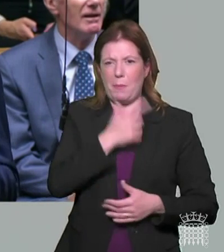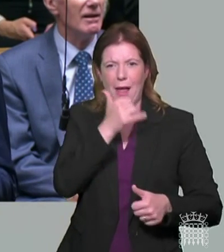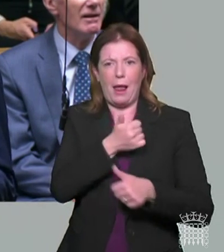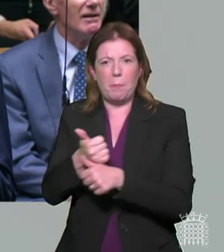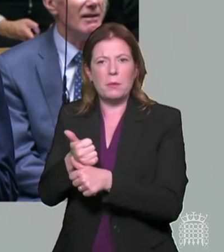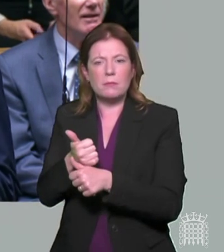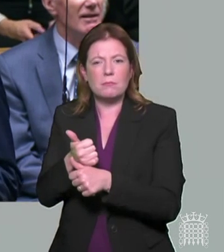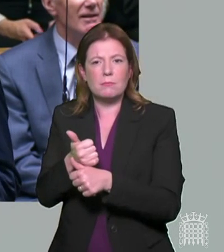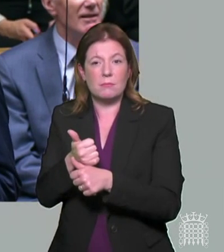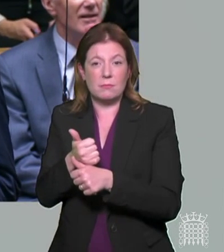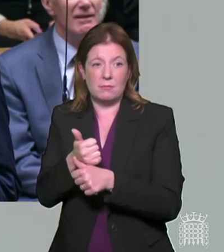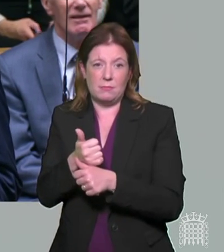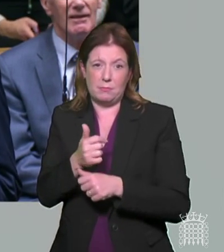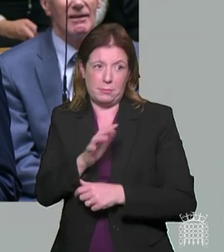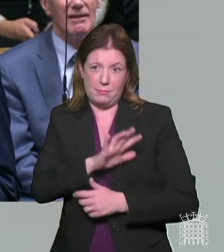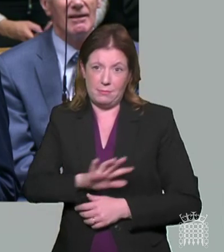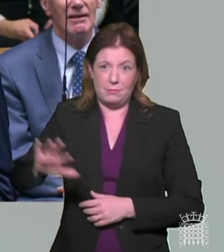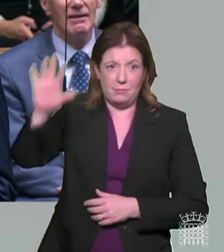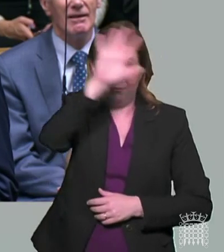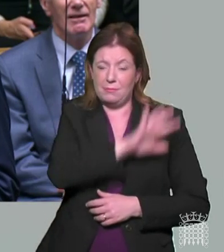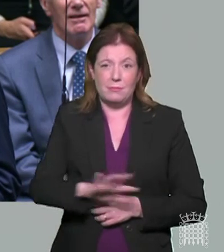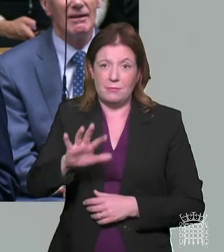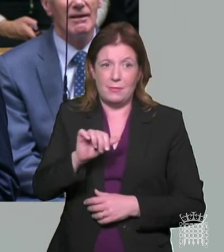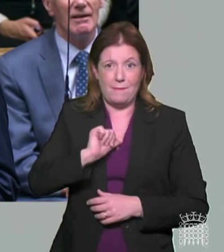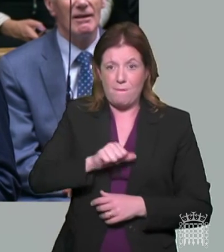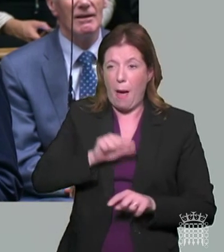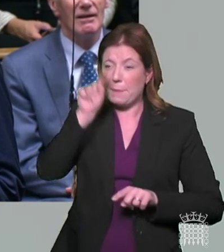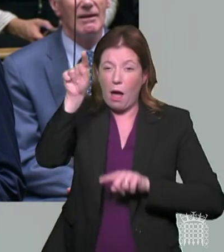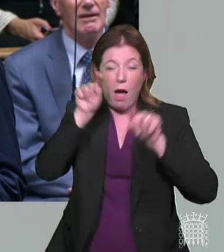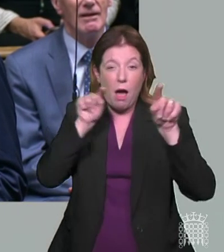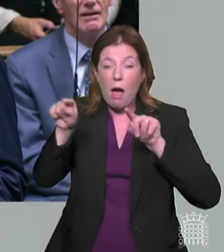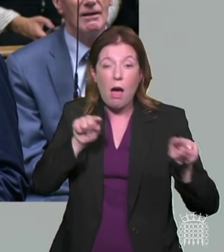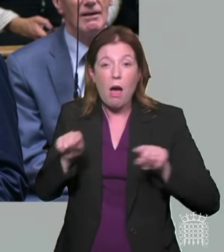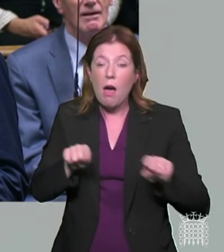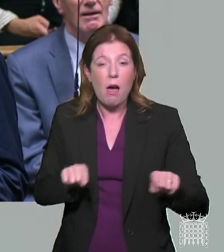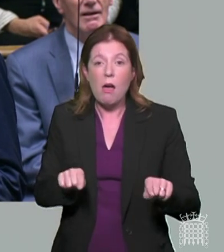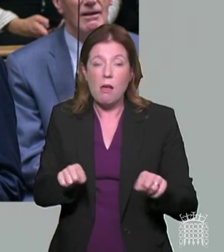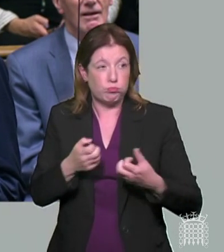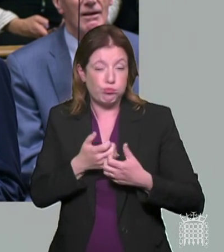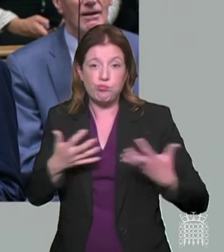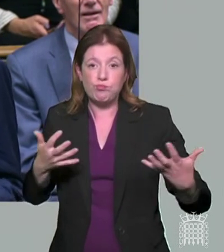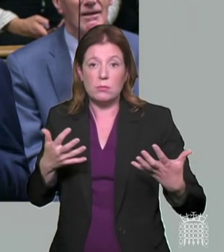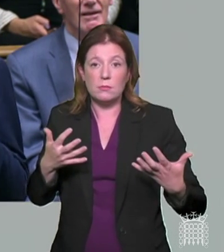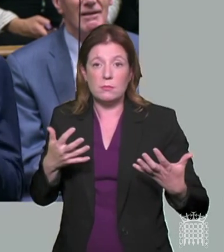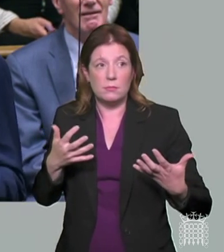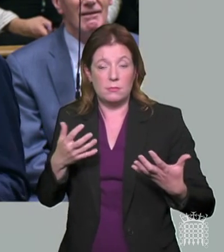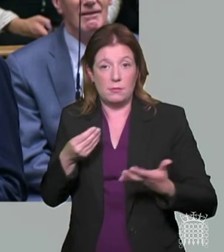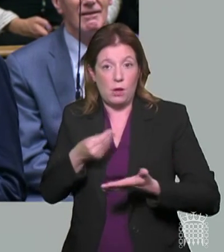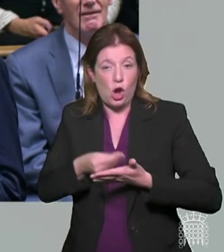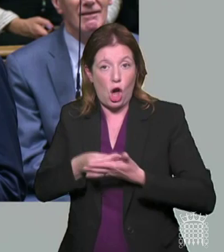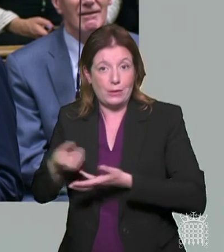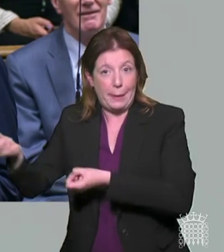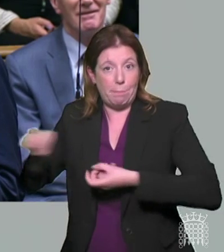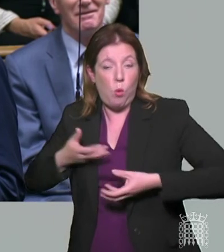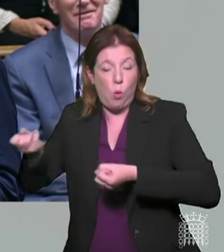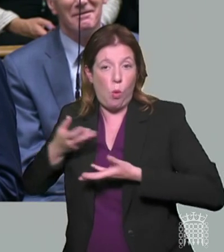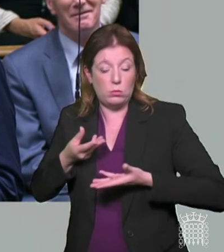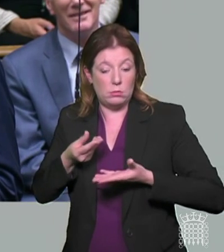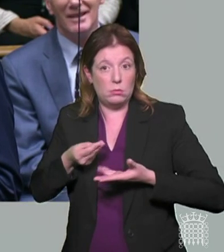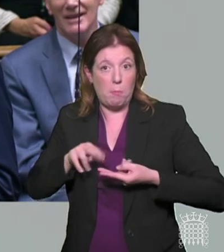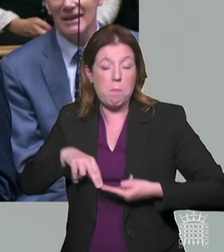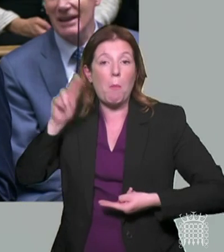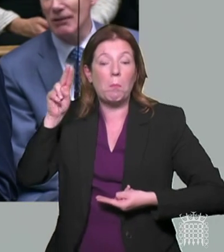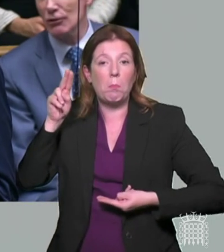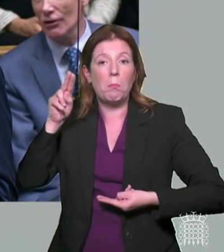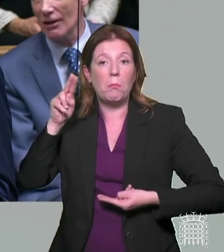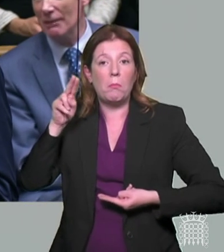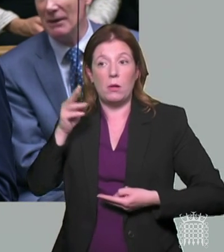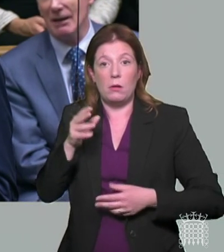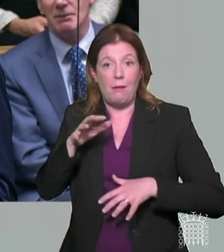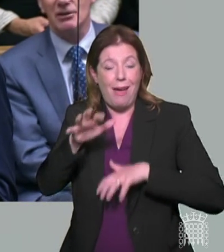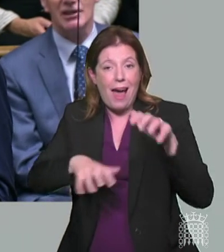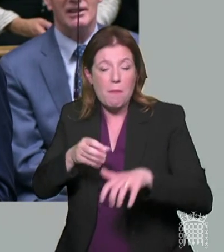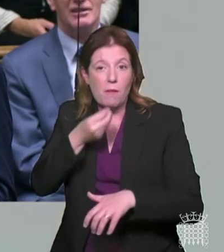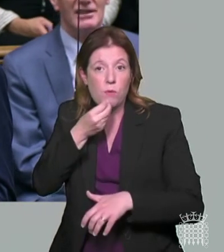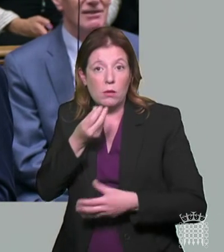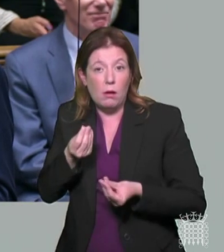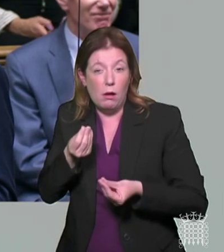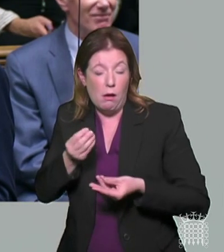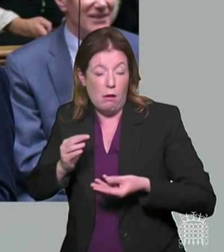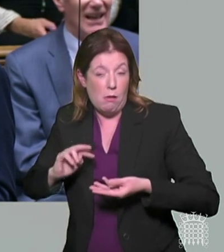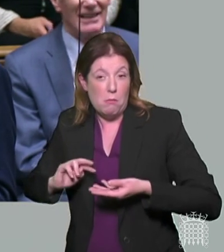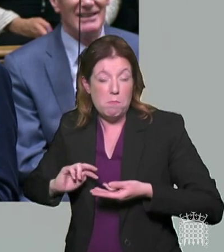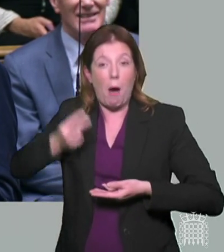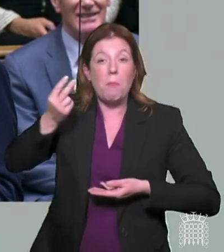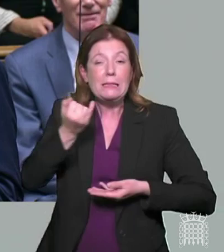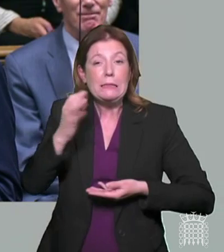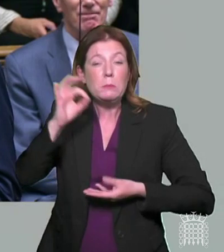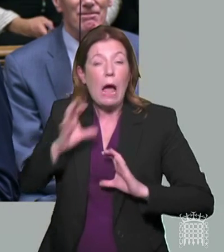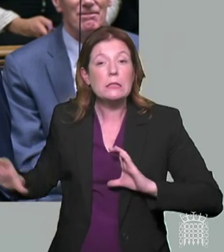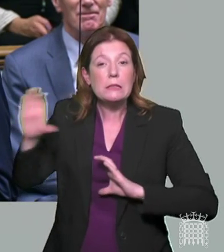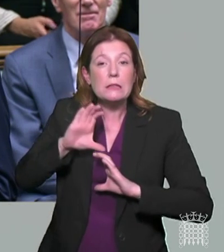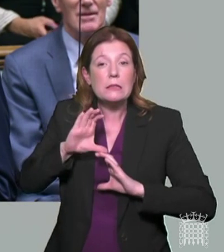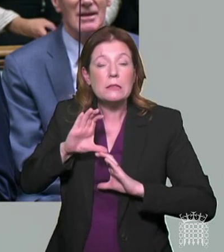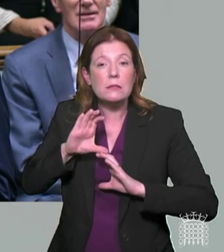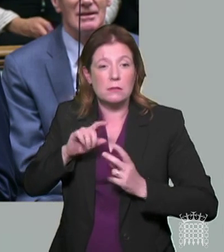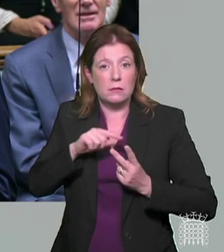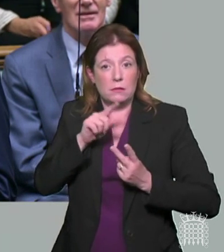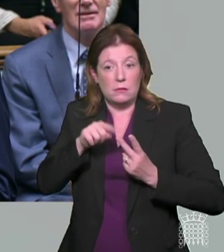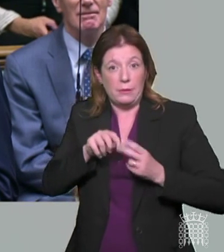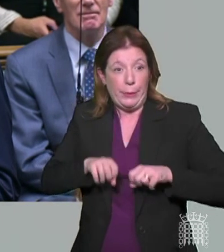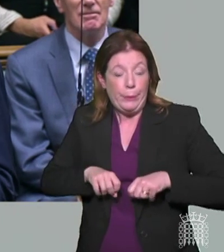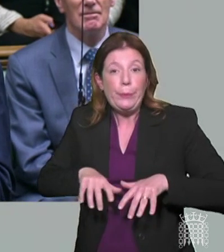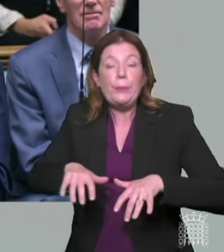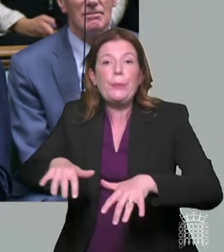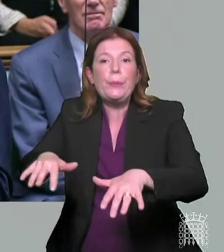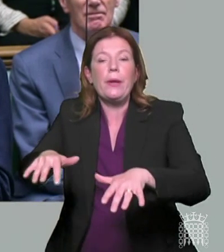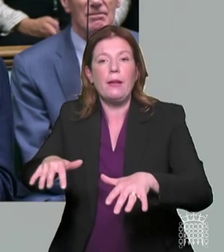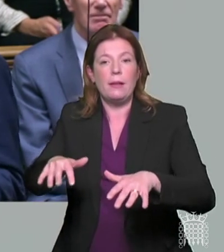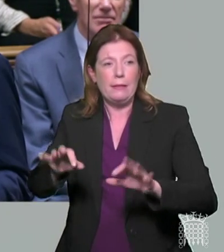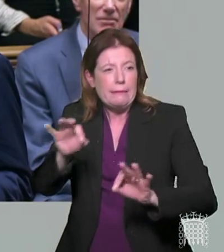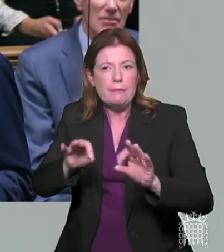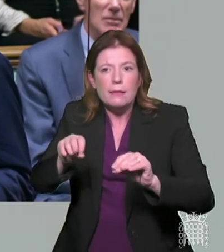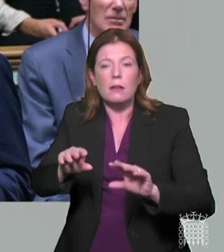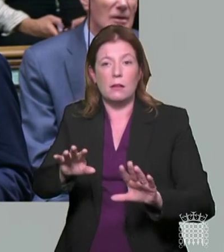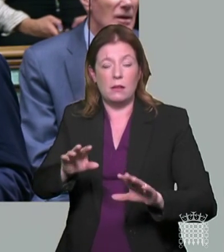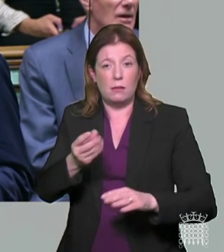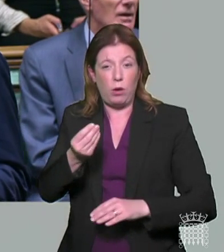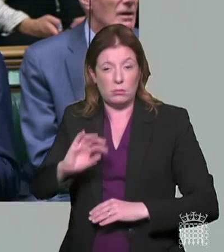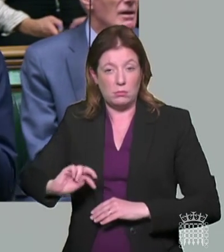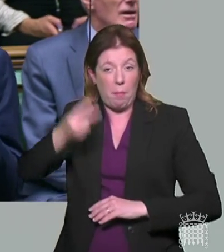But from Caithness to Cumbria, from Shropshire to Devon, farmers’ input costs are spiralling upwards: animal feed is up 60% and fertiliser prices have more than doubled.